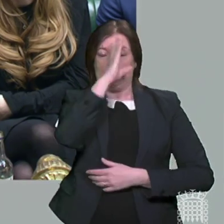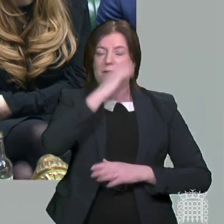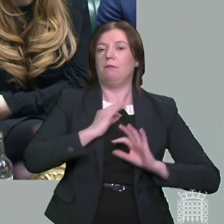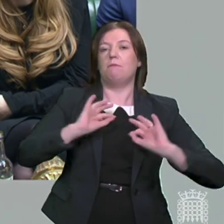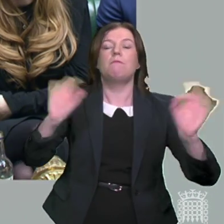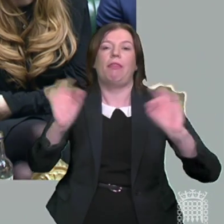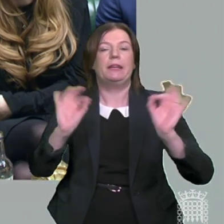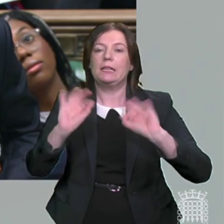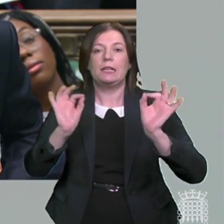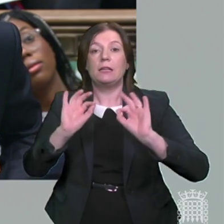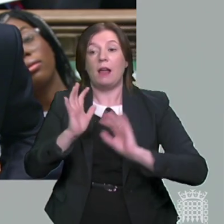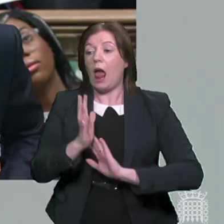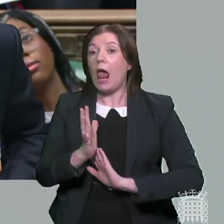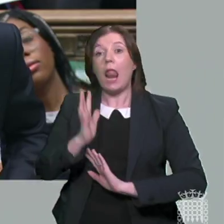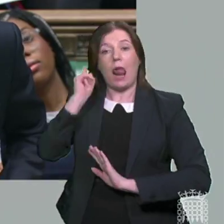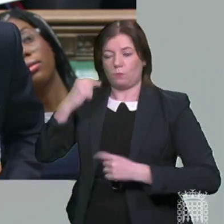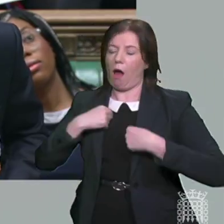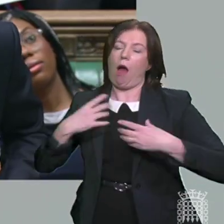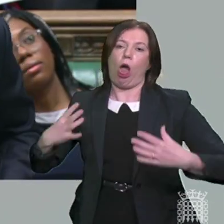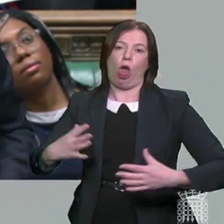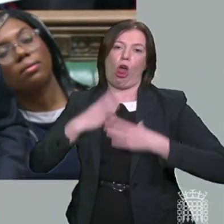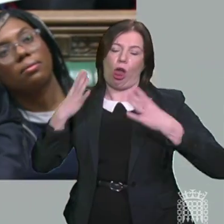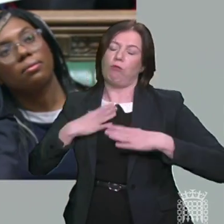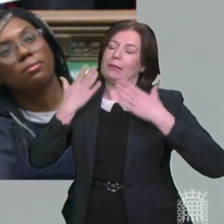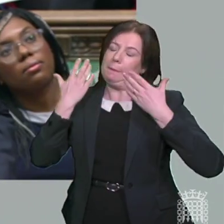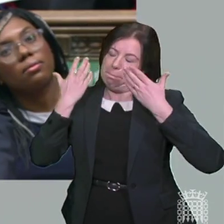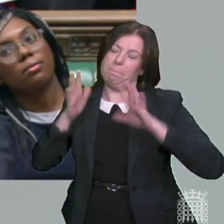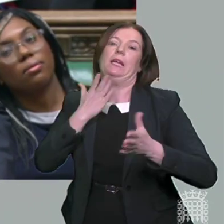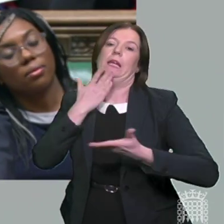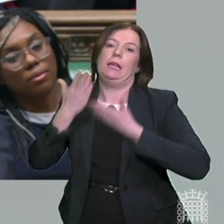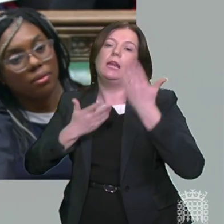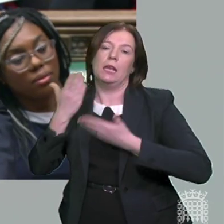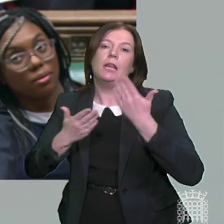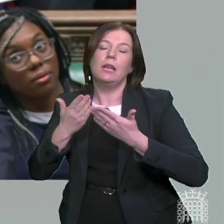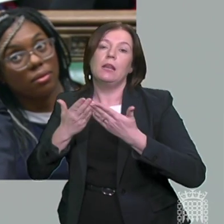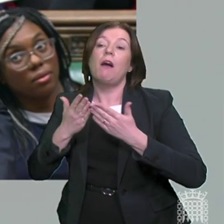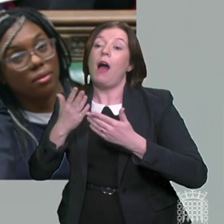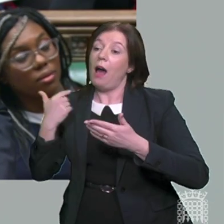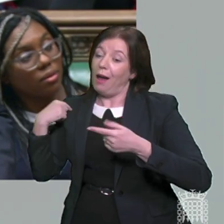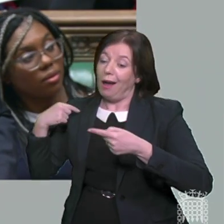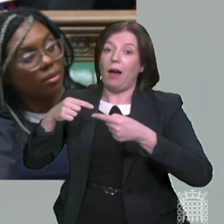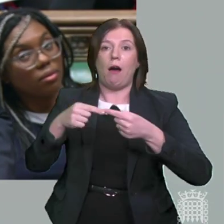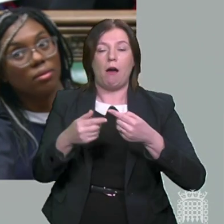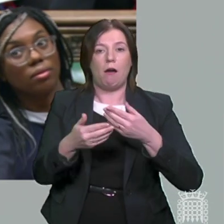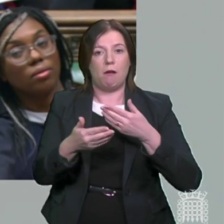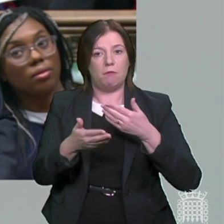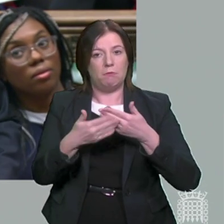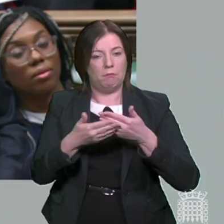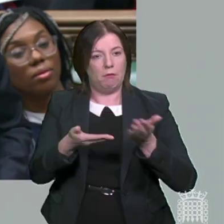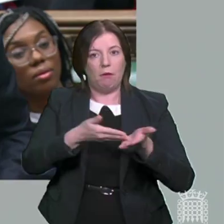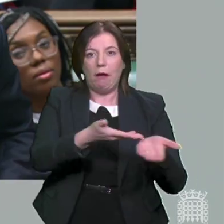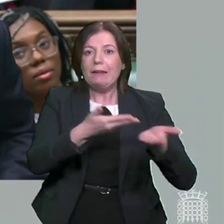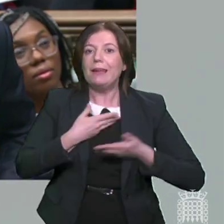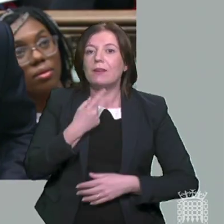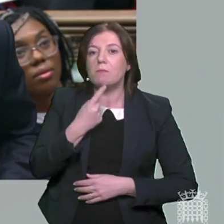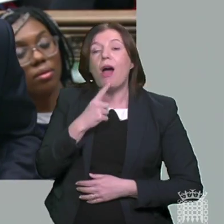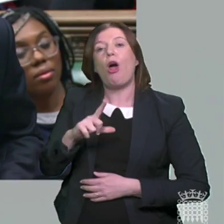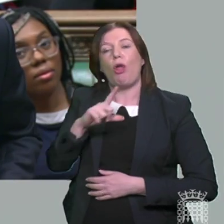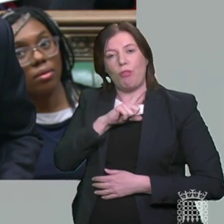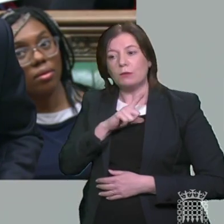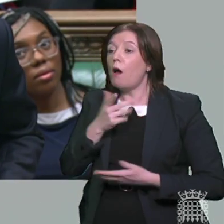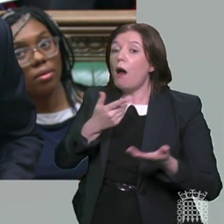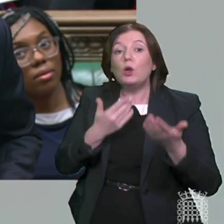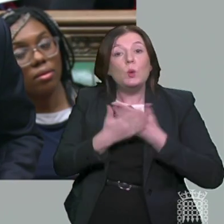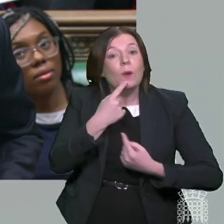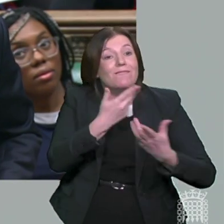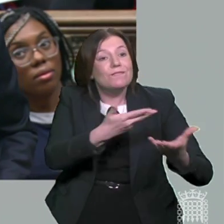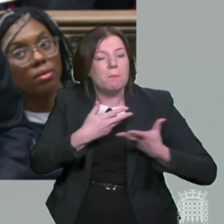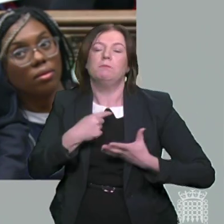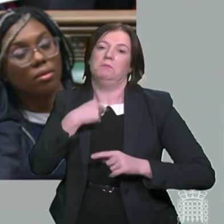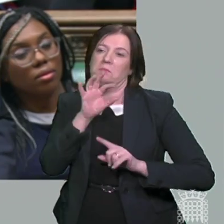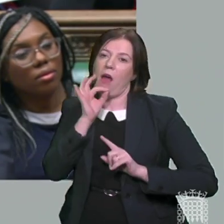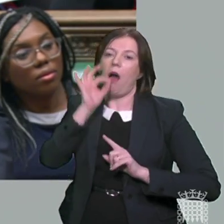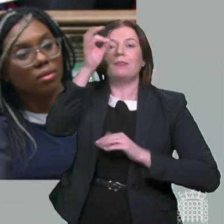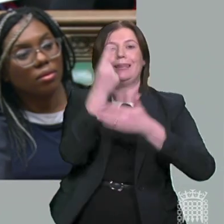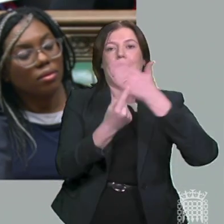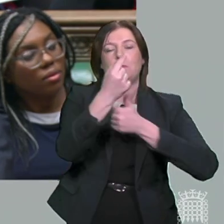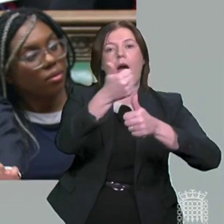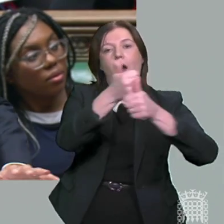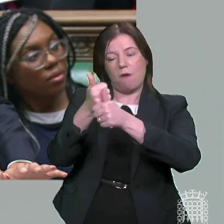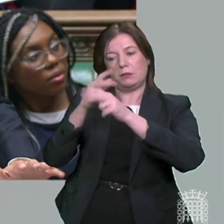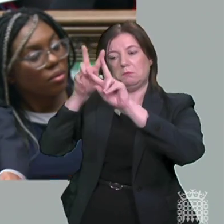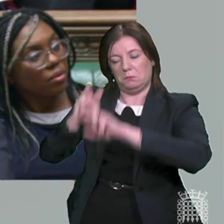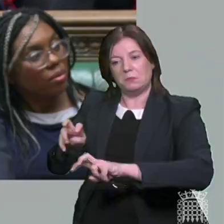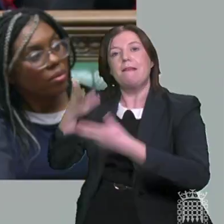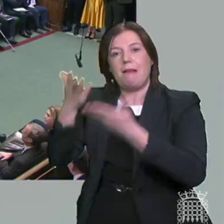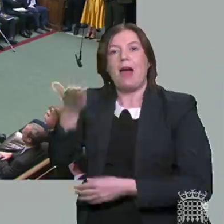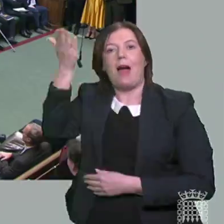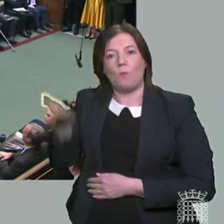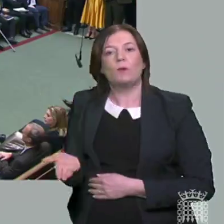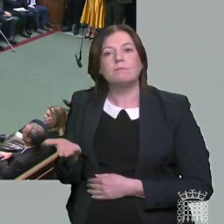Since I commented on this matter last week, more information has come forward, which is why I have asked the independent adviser to look into the matter.